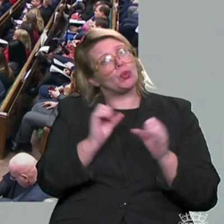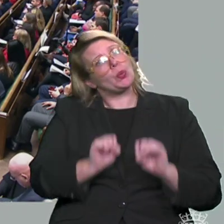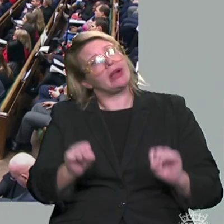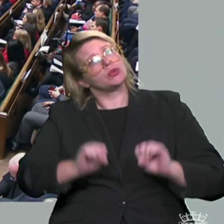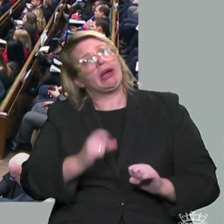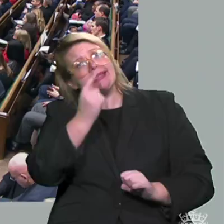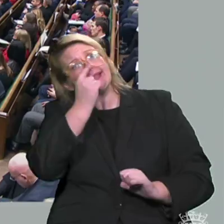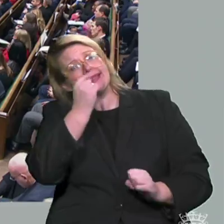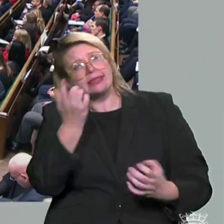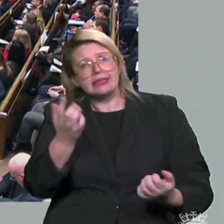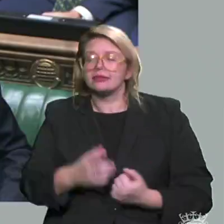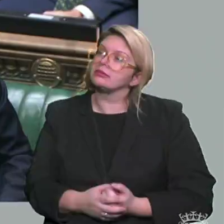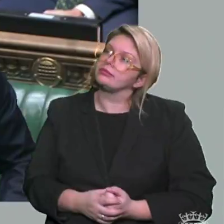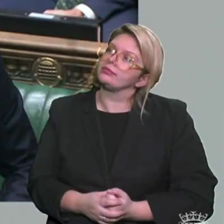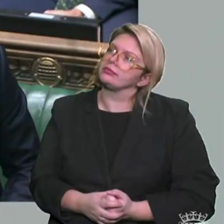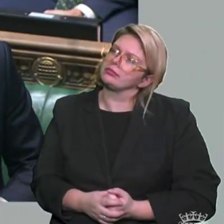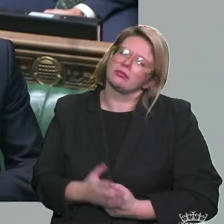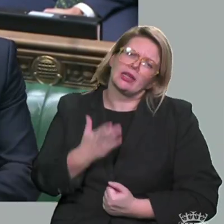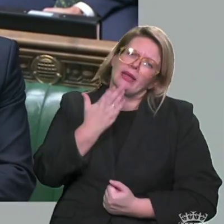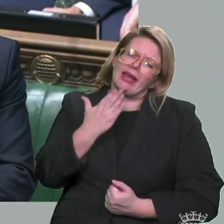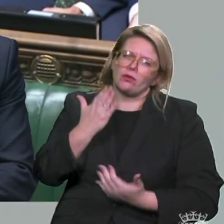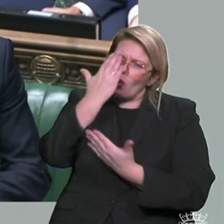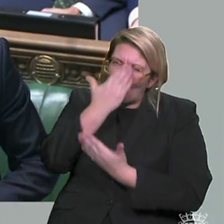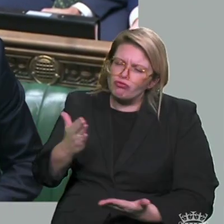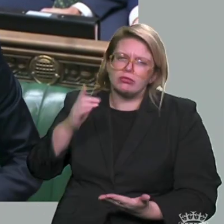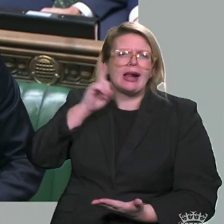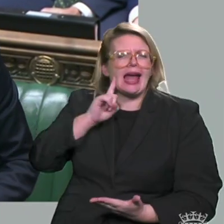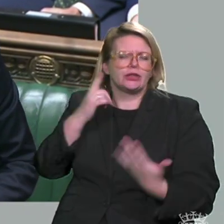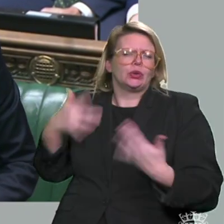I thank the honourable Lady for her campaigning in this area.